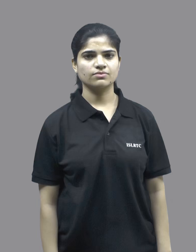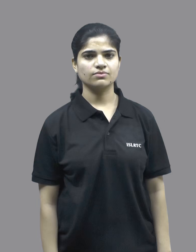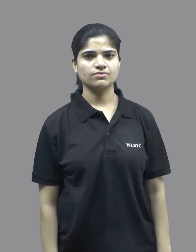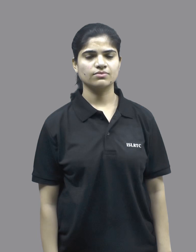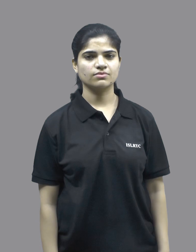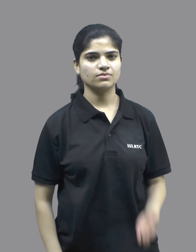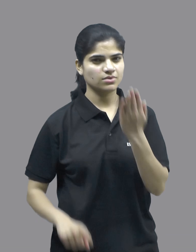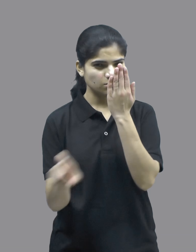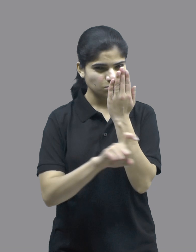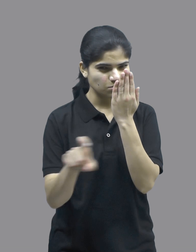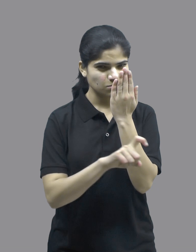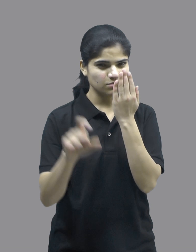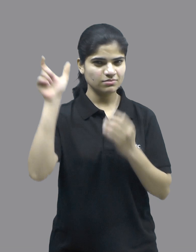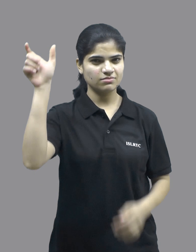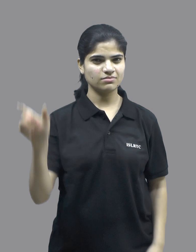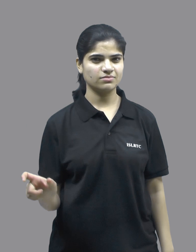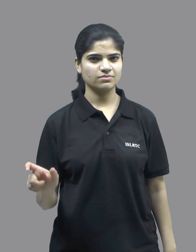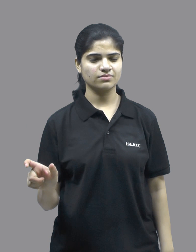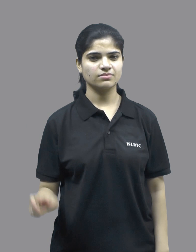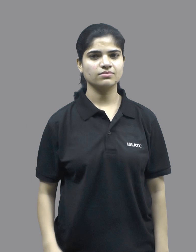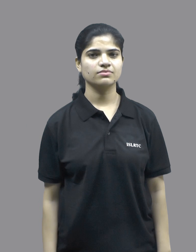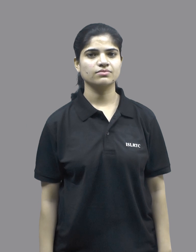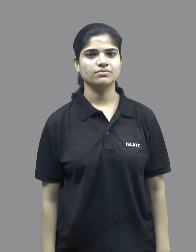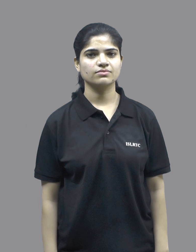Welder